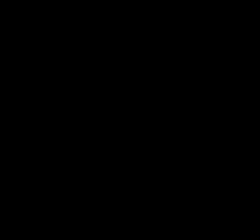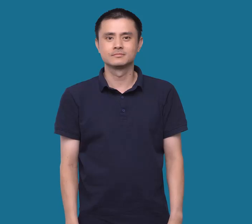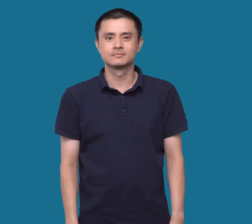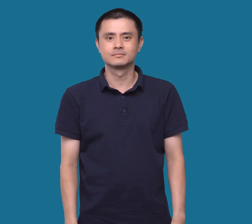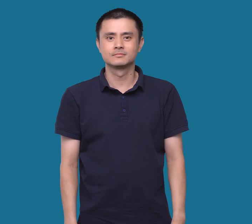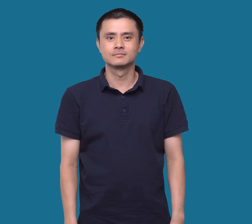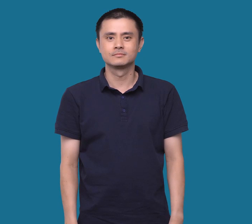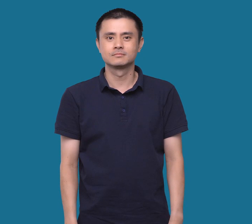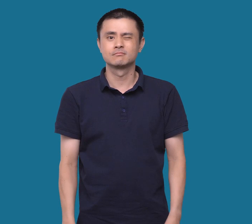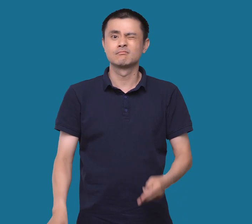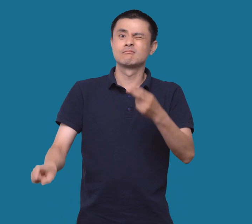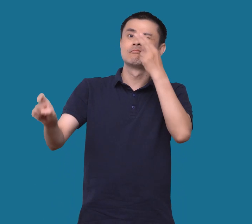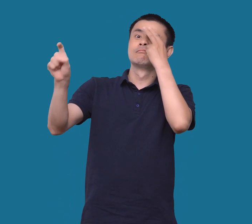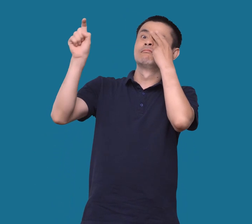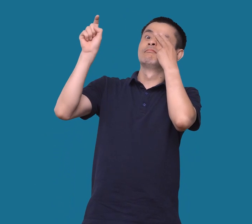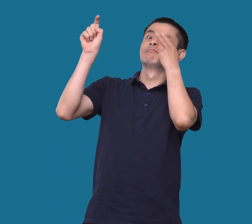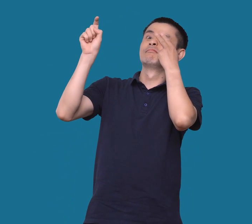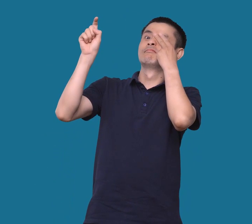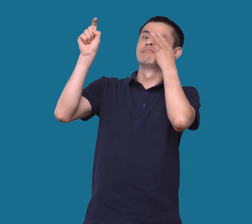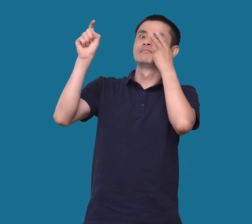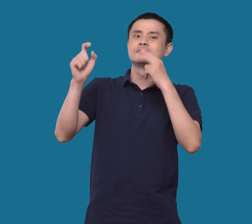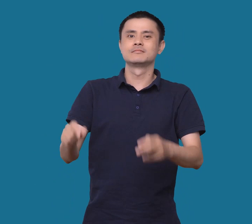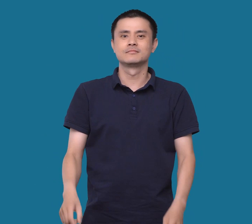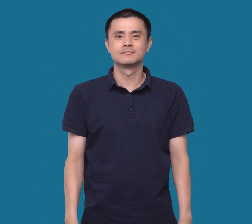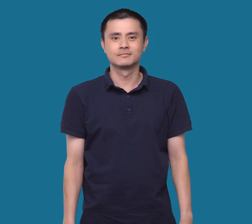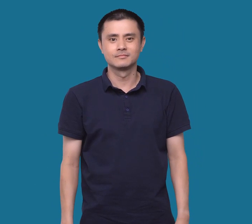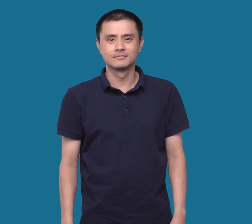cướp biển